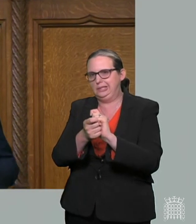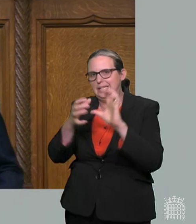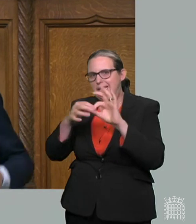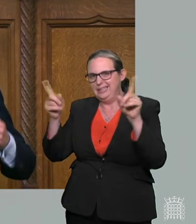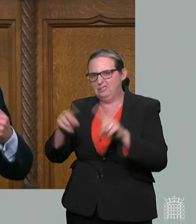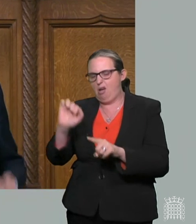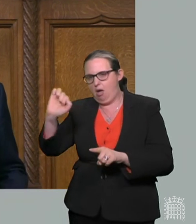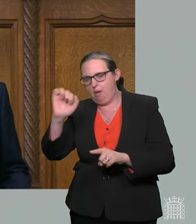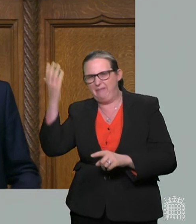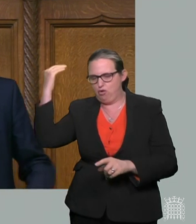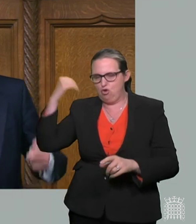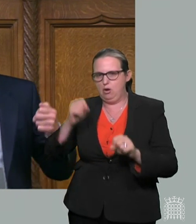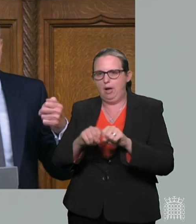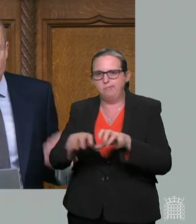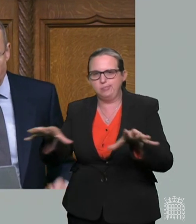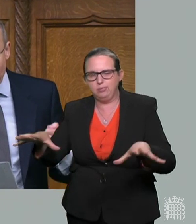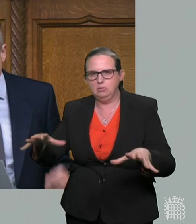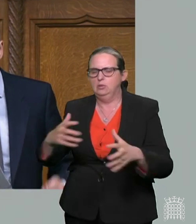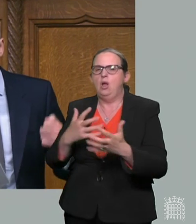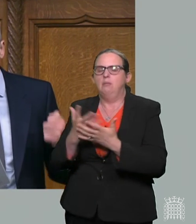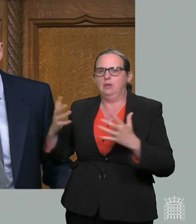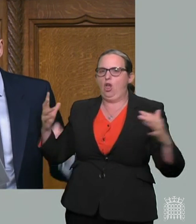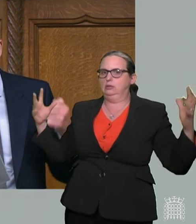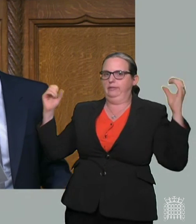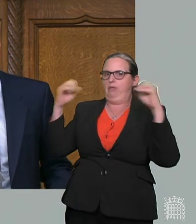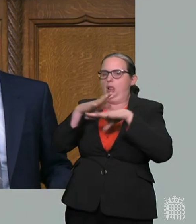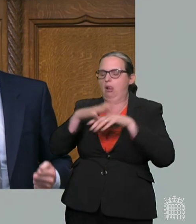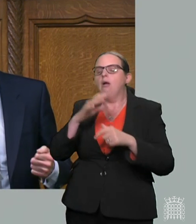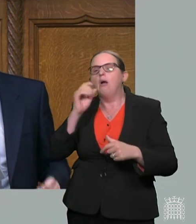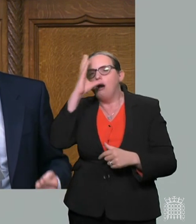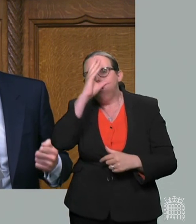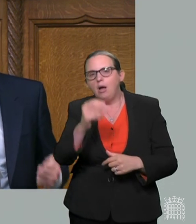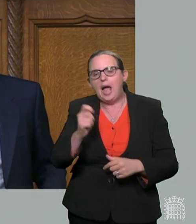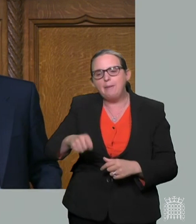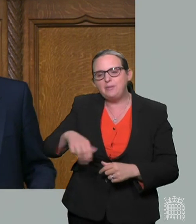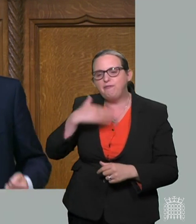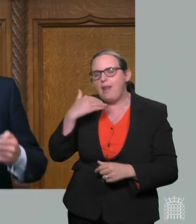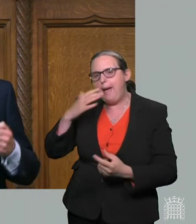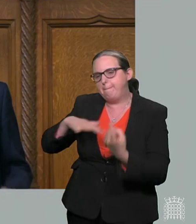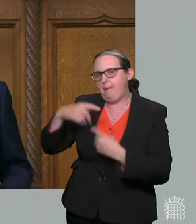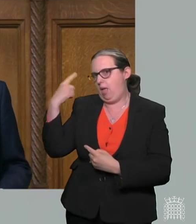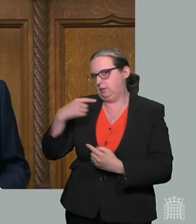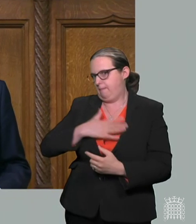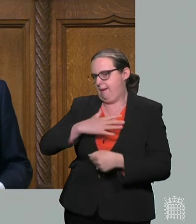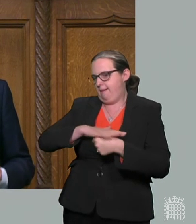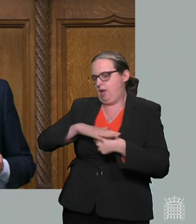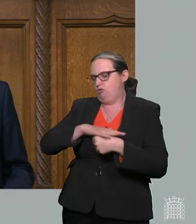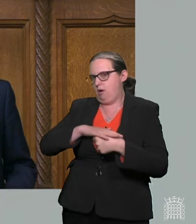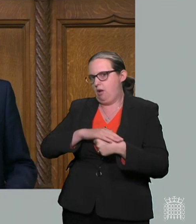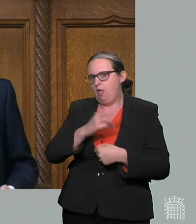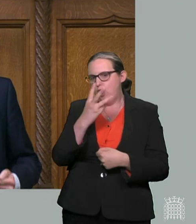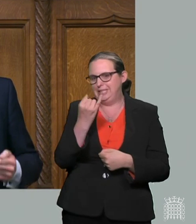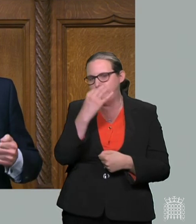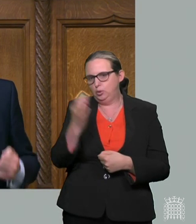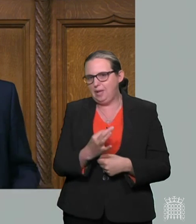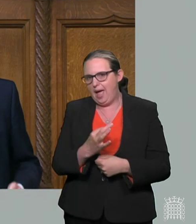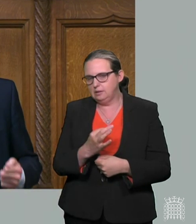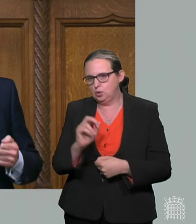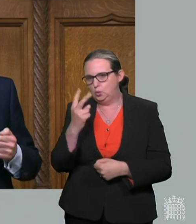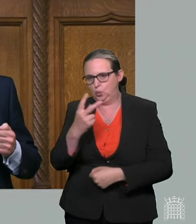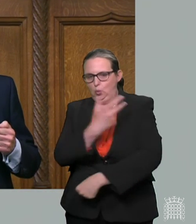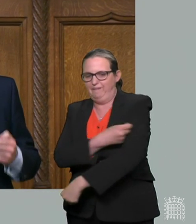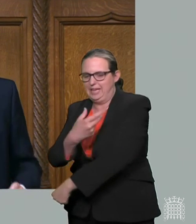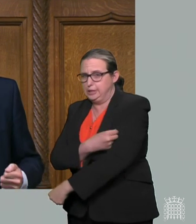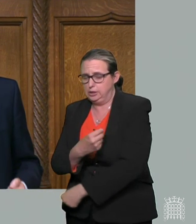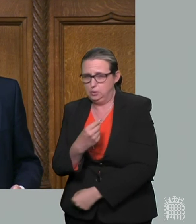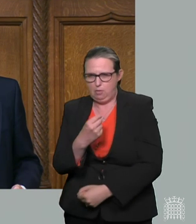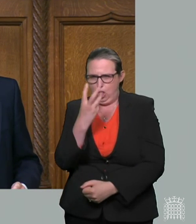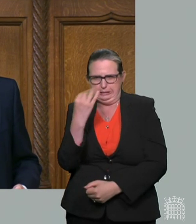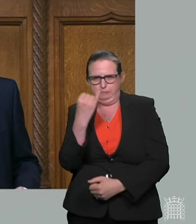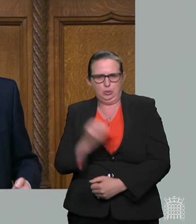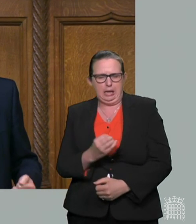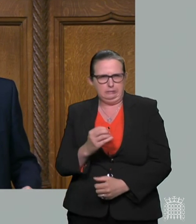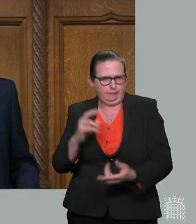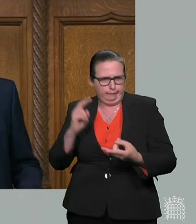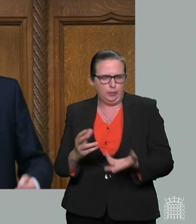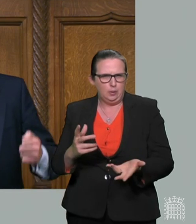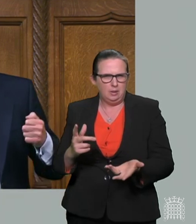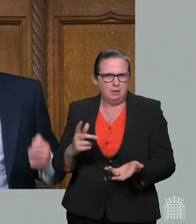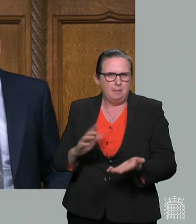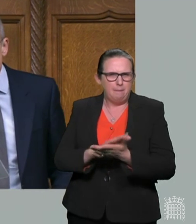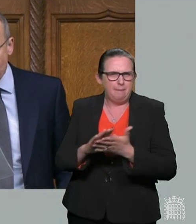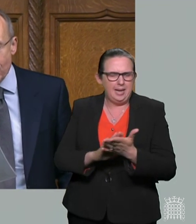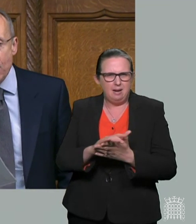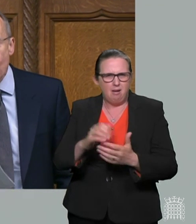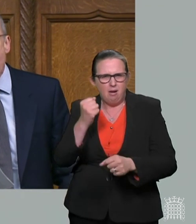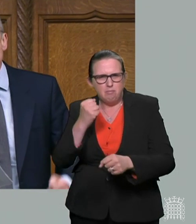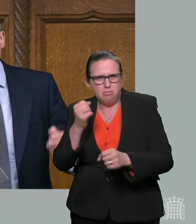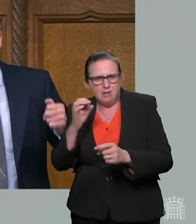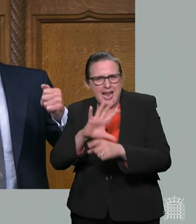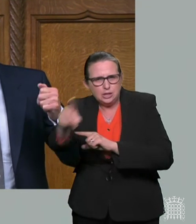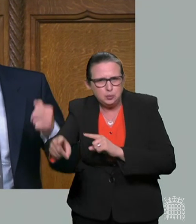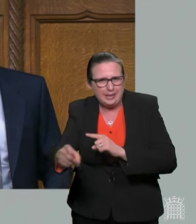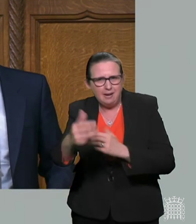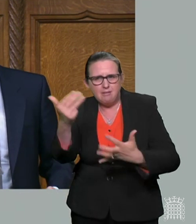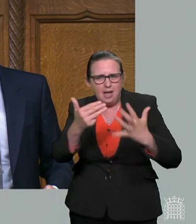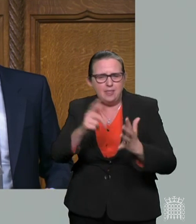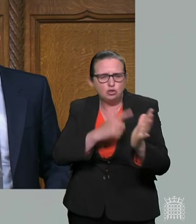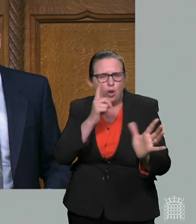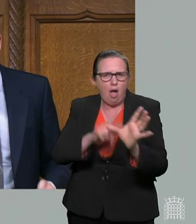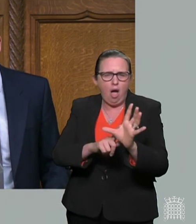NHS, council and volunteers, only 36% of adults have been double-jabbed, so will the Prime Minister think again before recklessly removing all barriers to infection and transmission on 19 January?